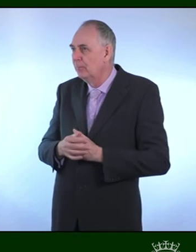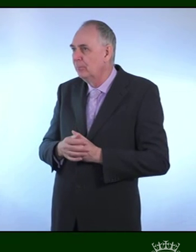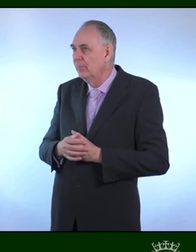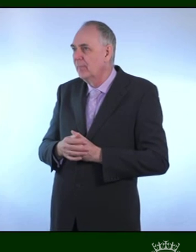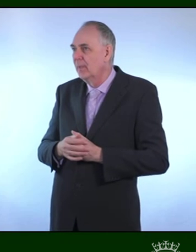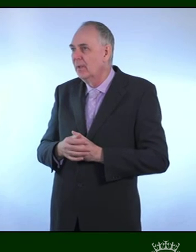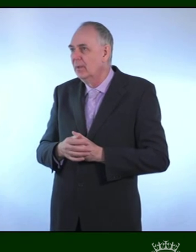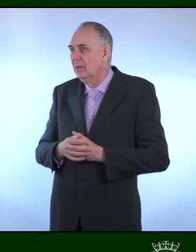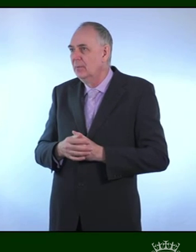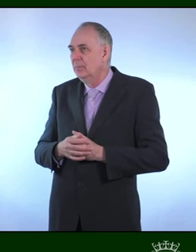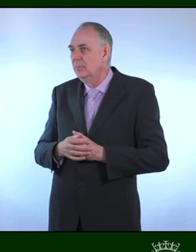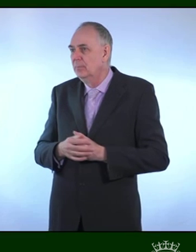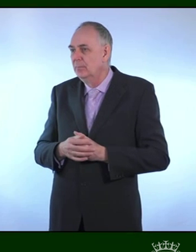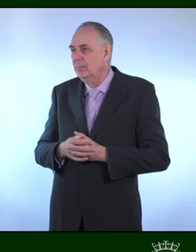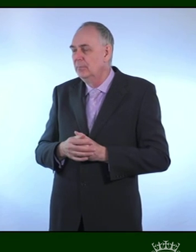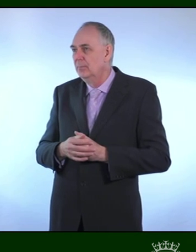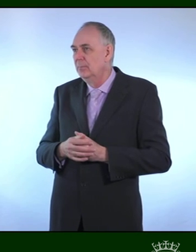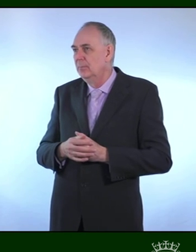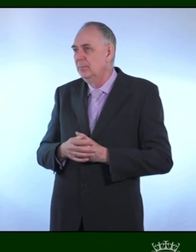I’ll give you time to think of a question.